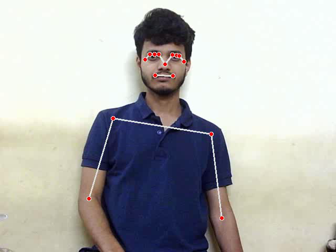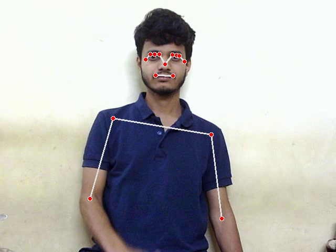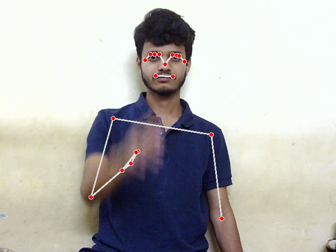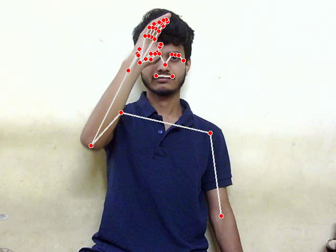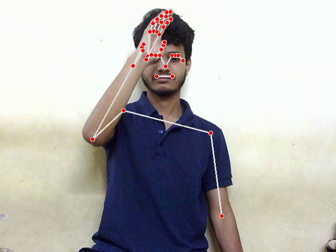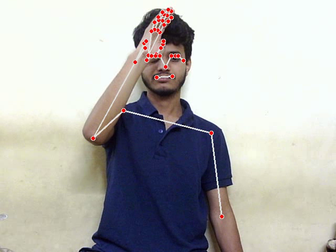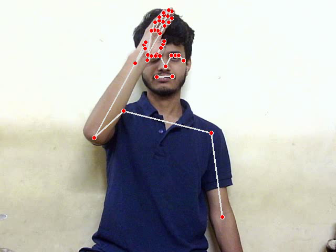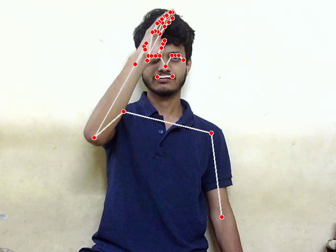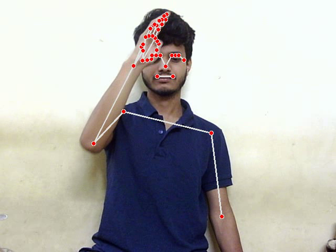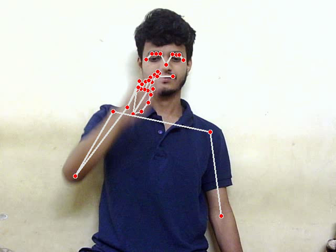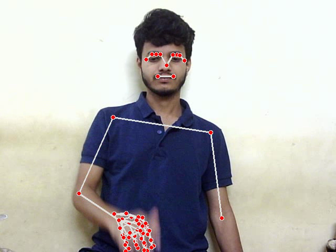father